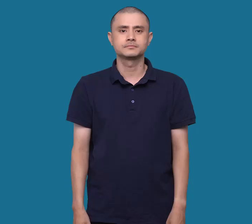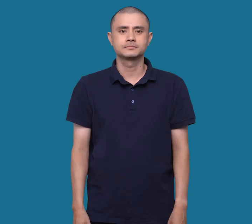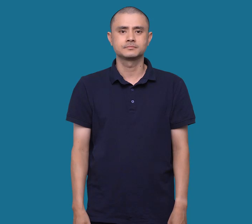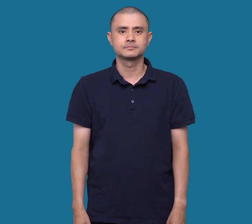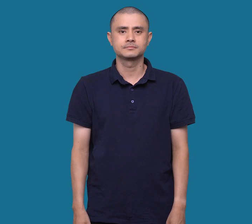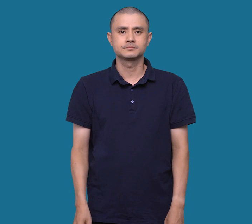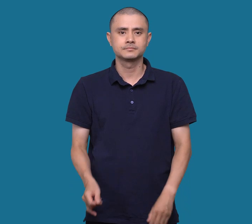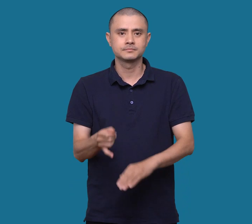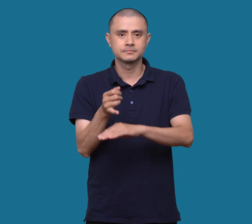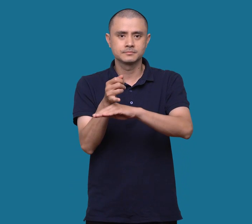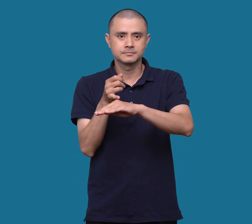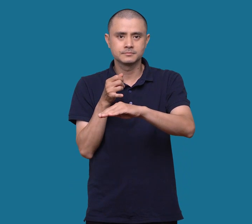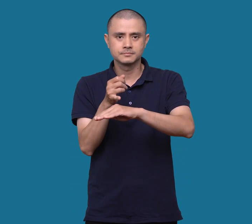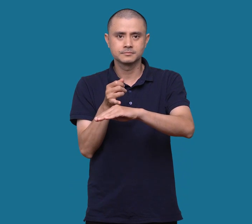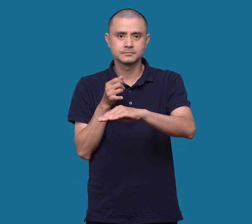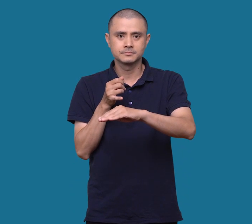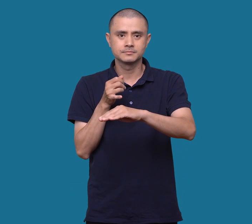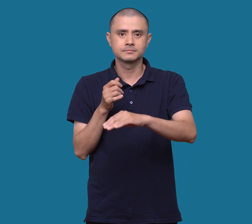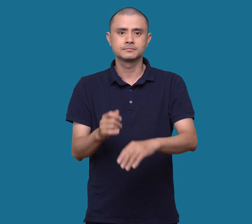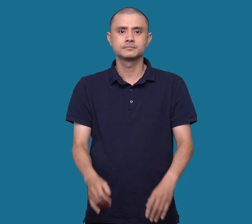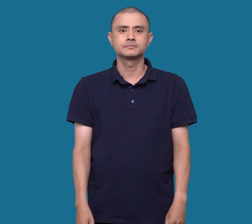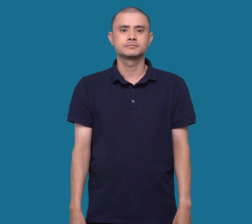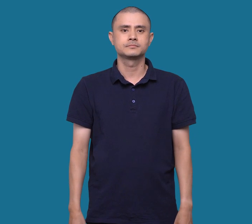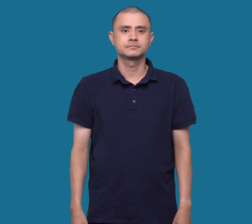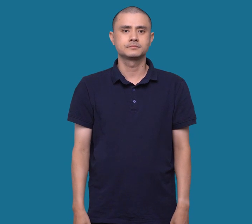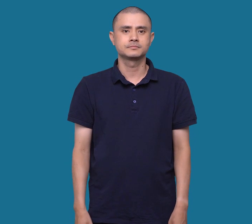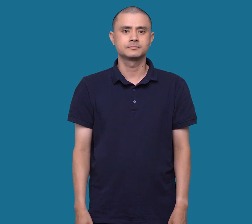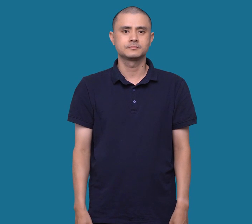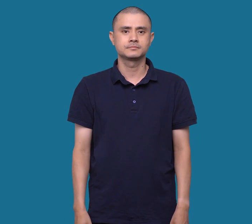cuối tuần